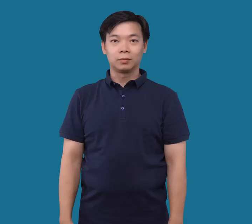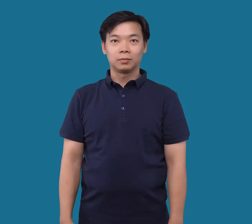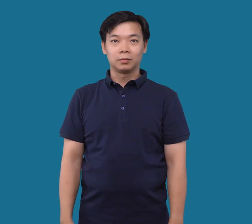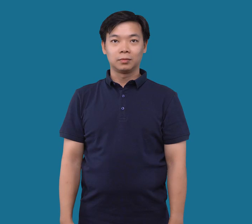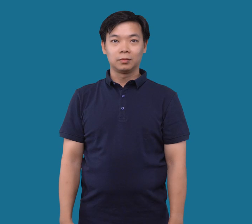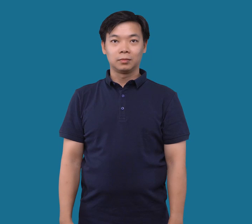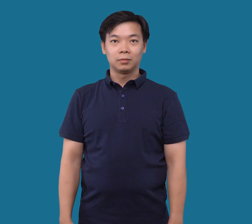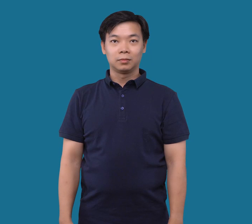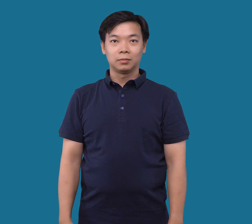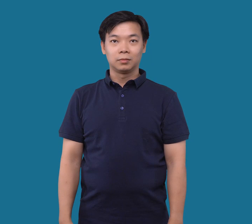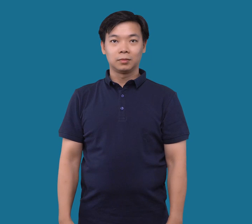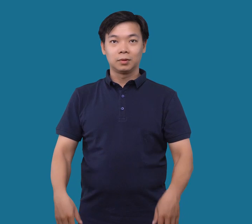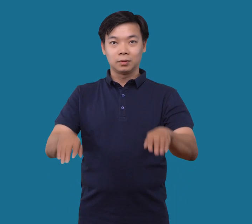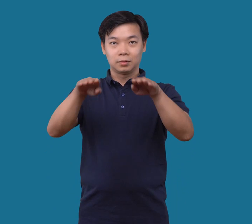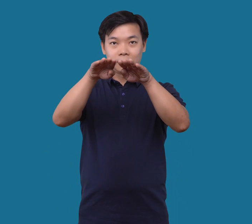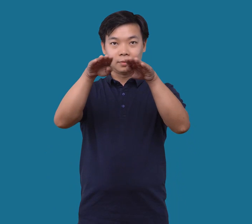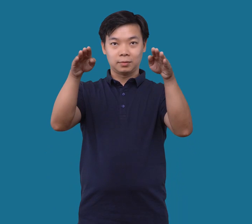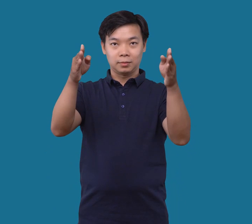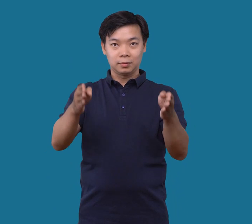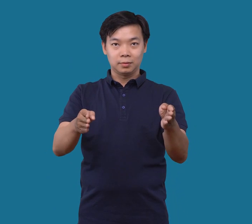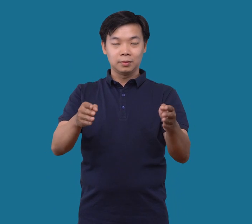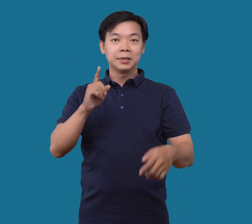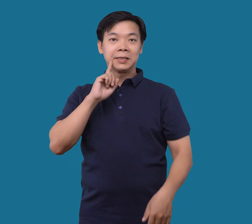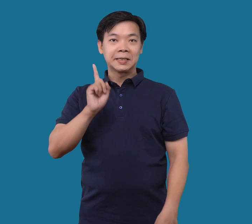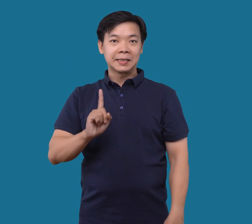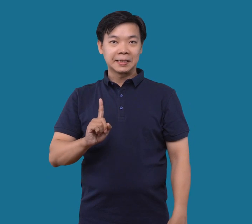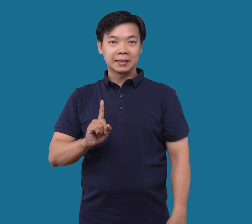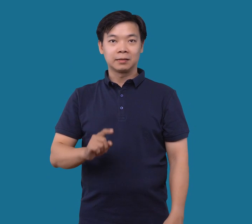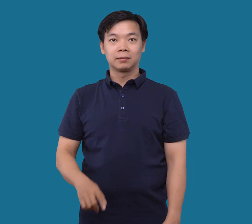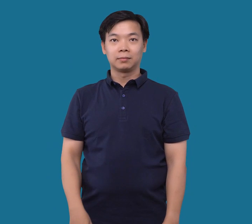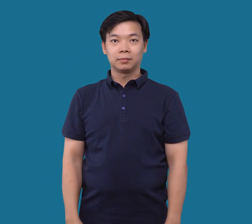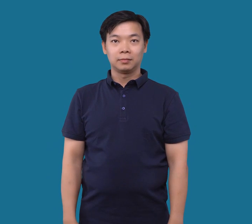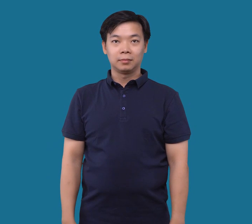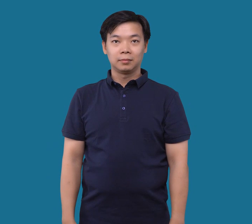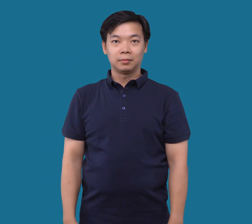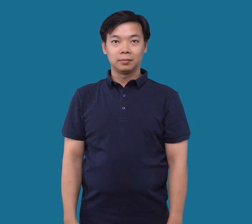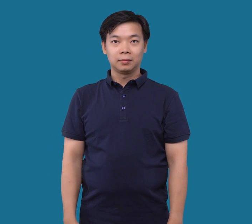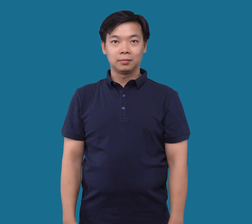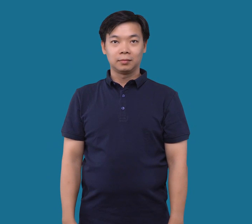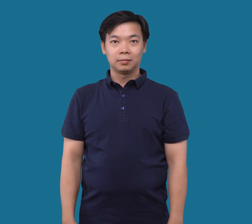bốt điện